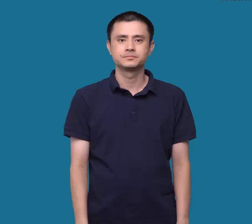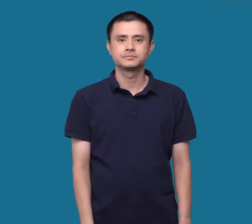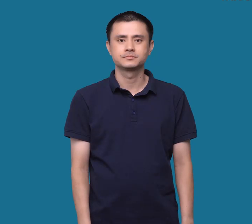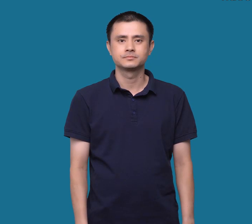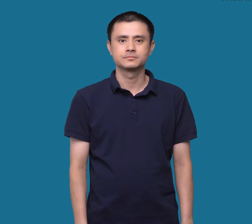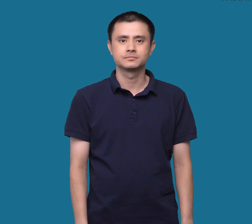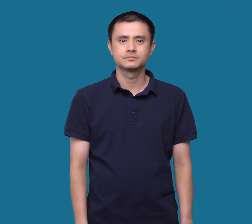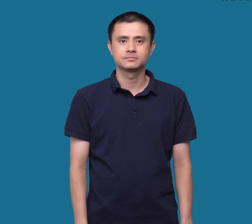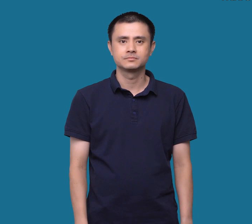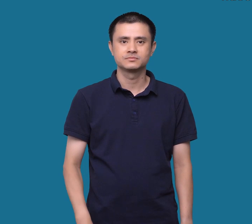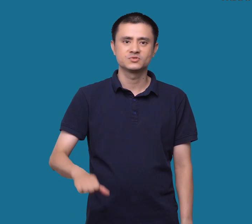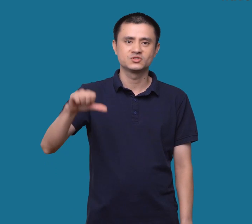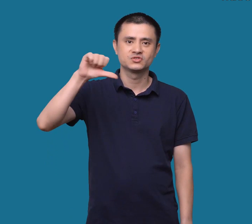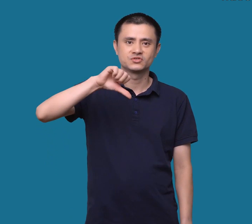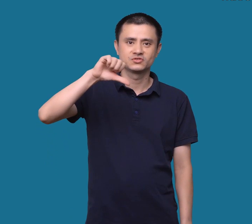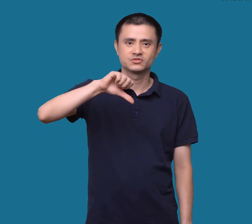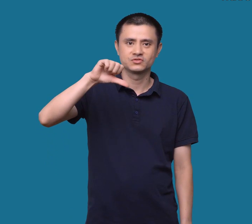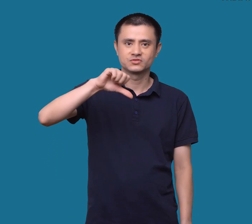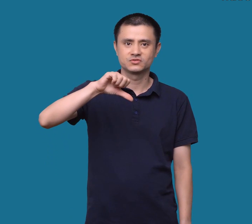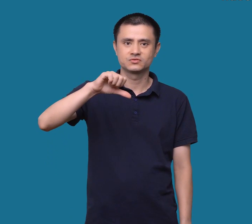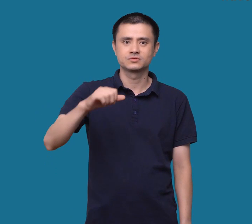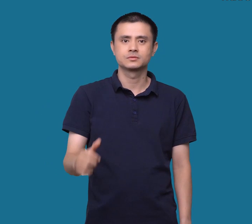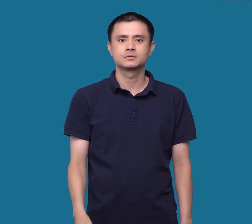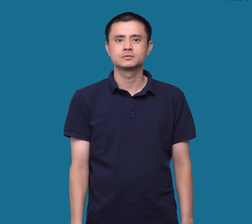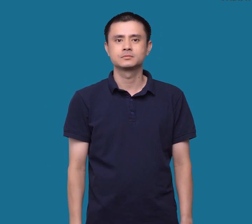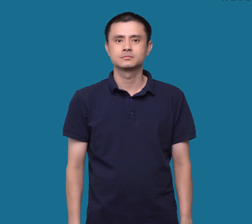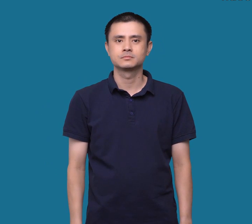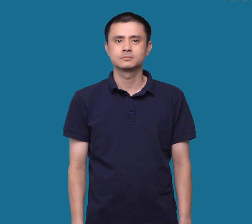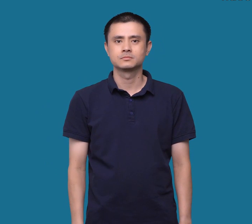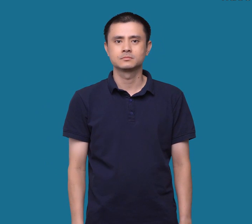nước tương (xì dầu)